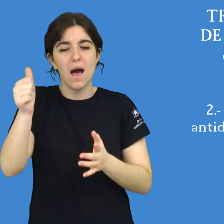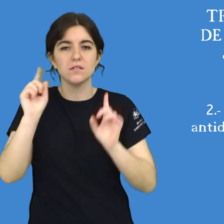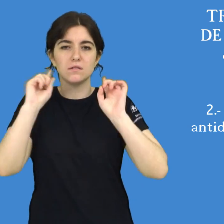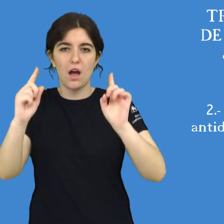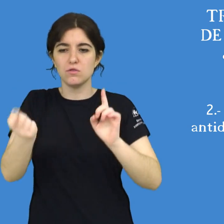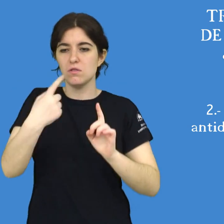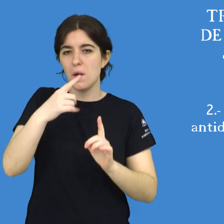caso